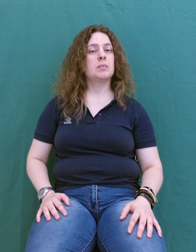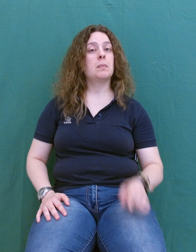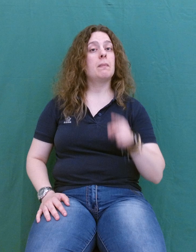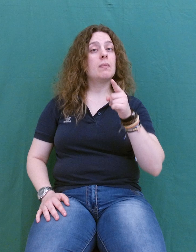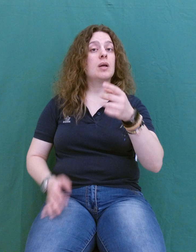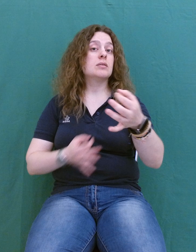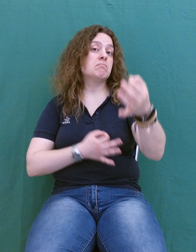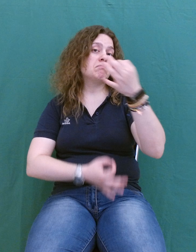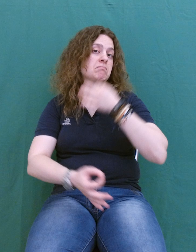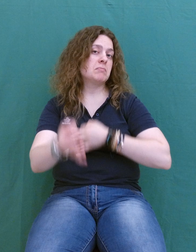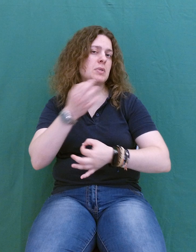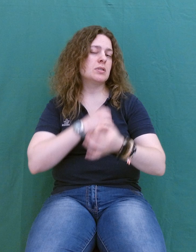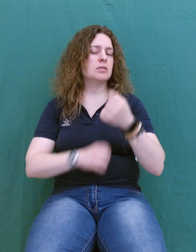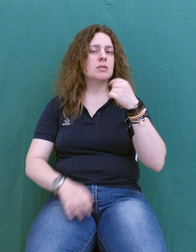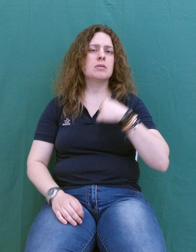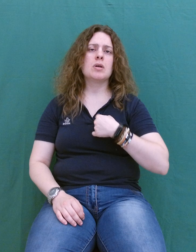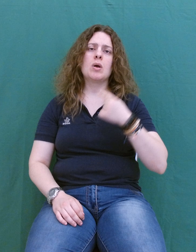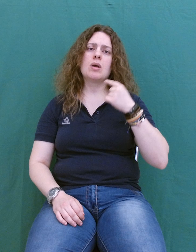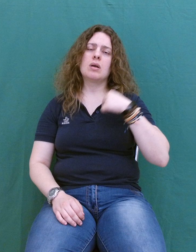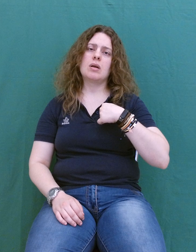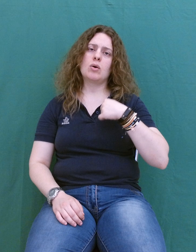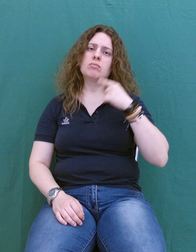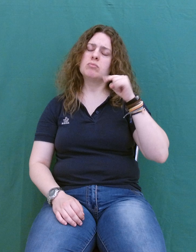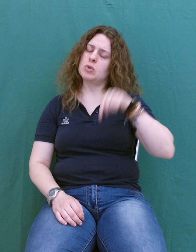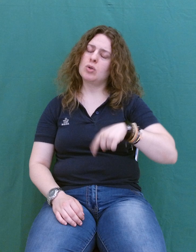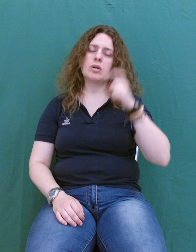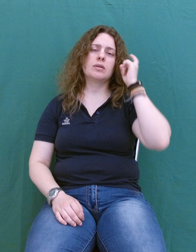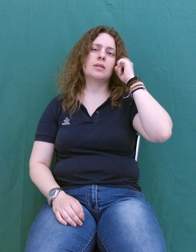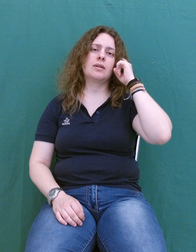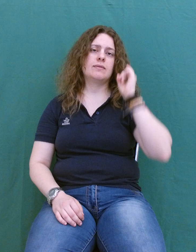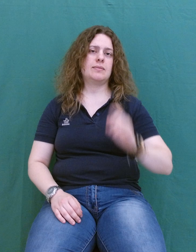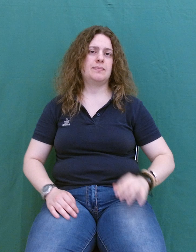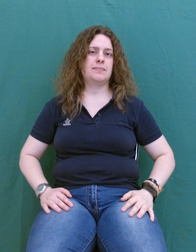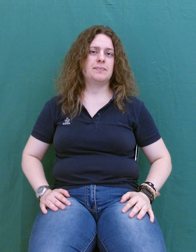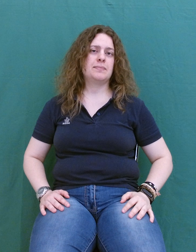ΕΣΥ ΛΕΩ ΕΜΕΝΑ ΕΓΩ ΤΩΡΑ ΚΑΤΑΛΑΒΑ